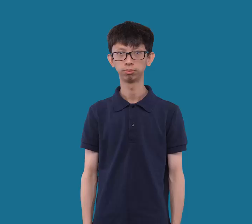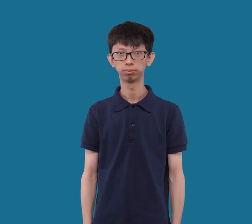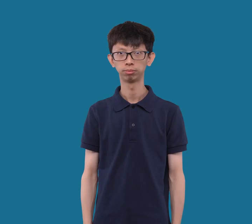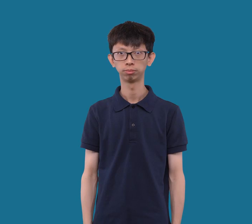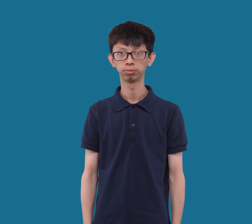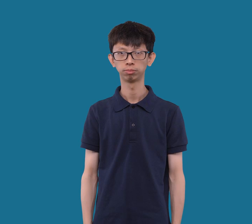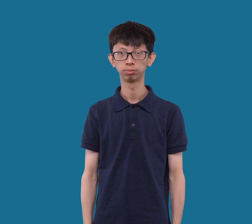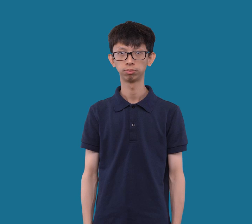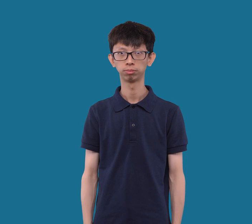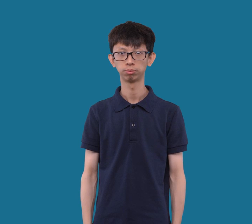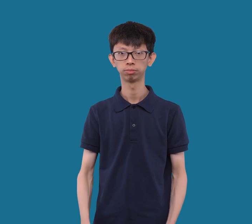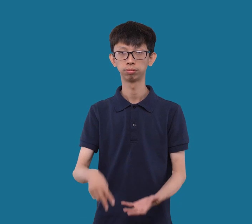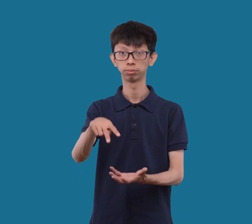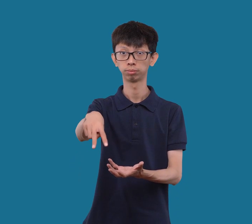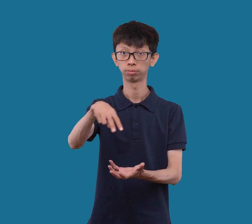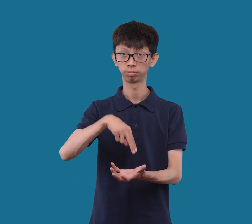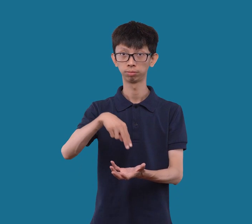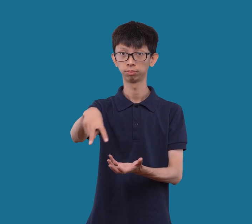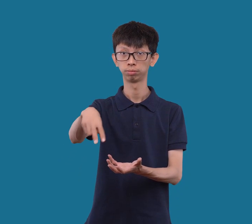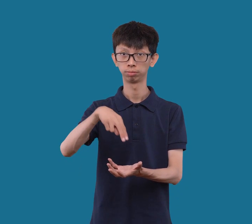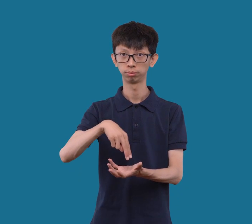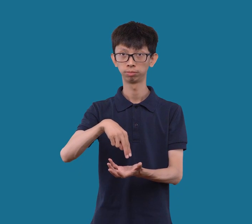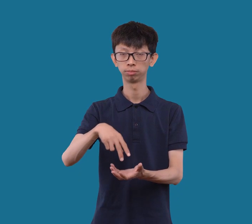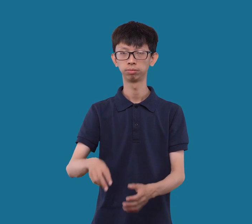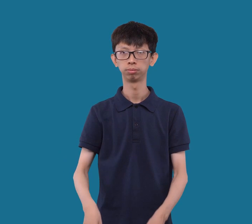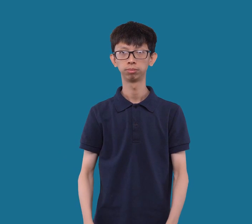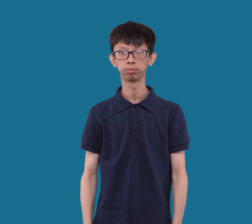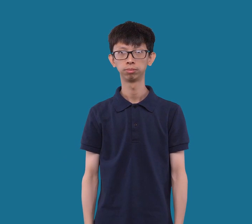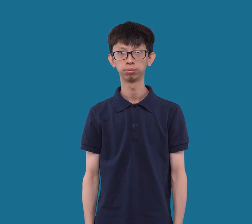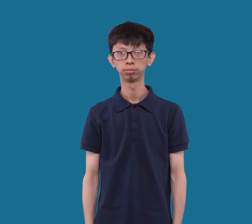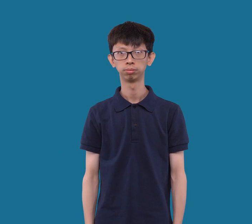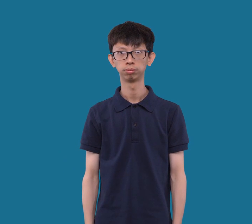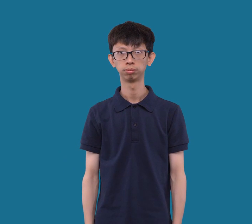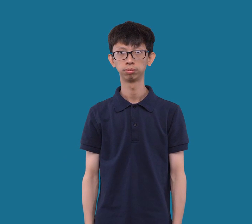gắp thức ăn